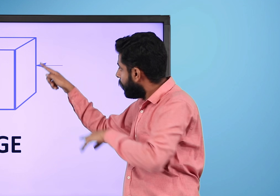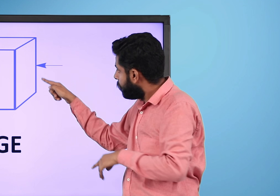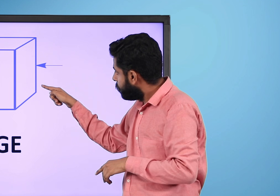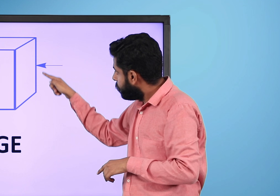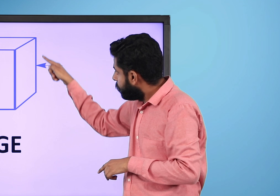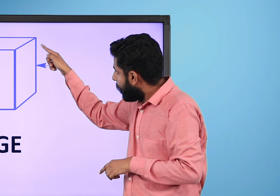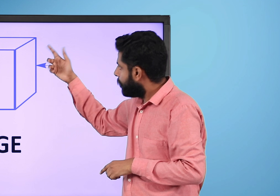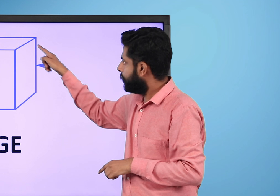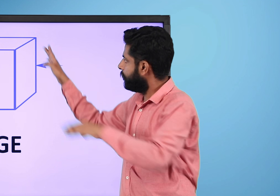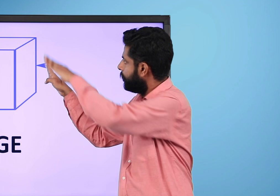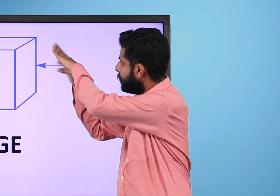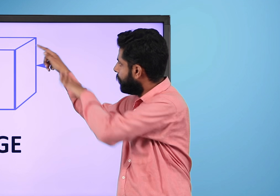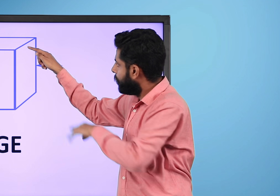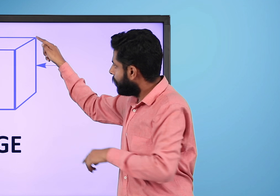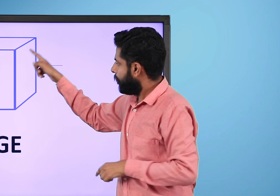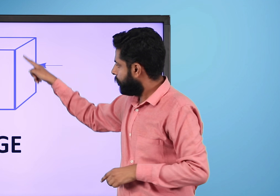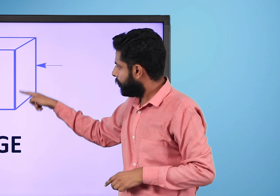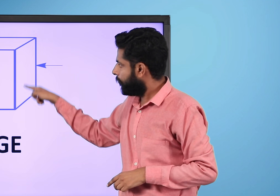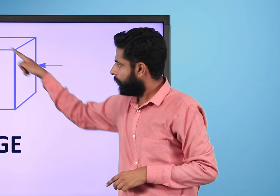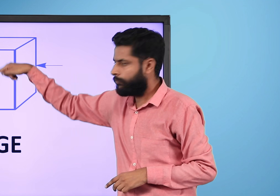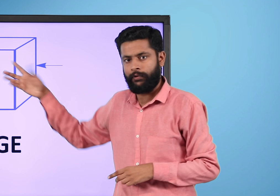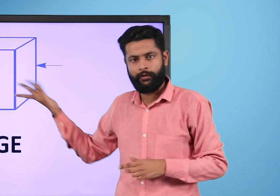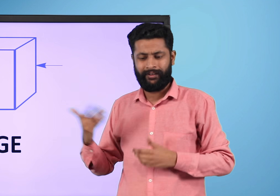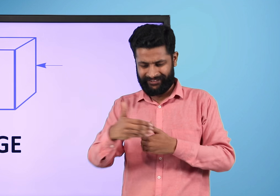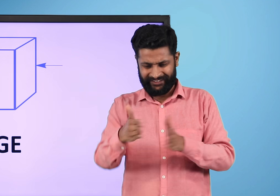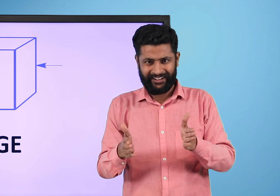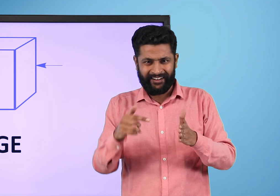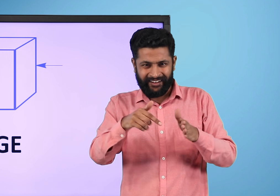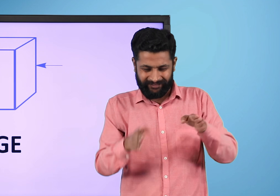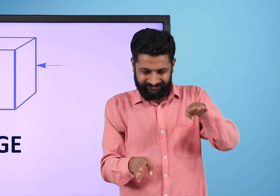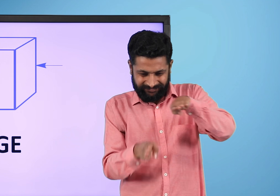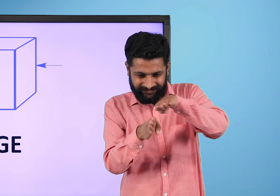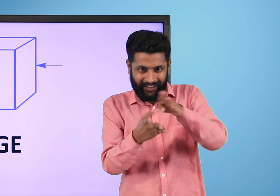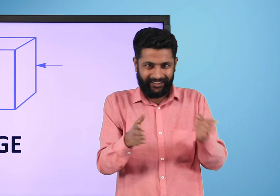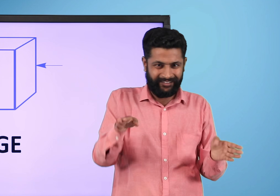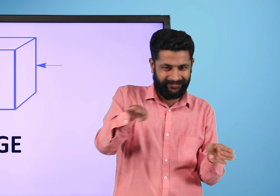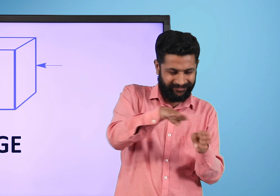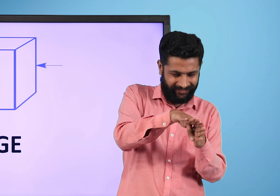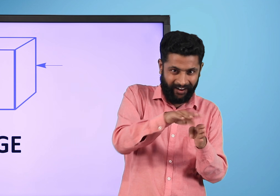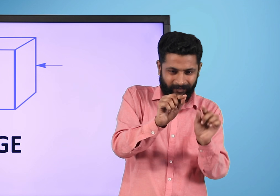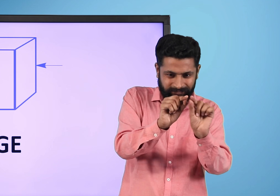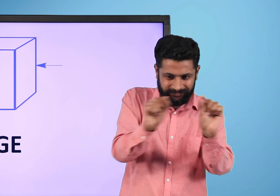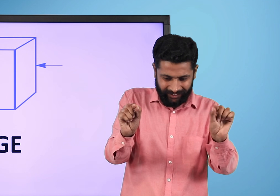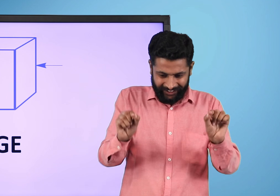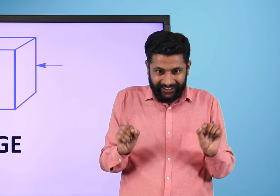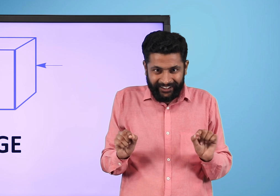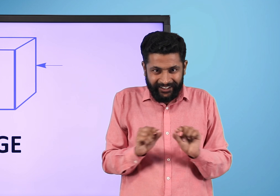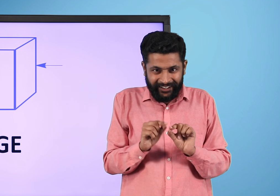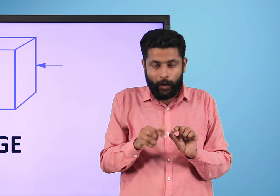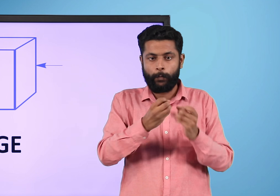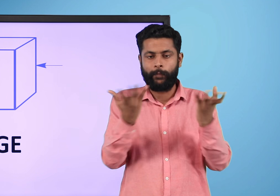For example, one face of a cube has four edges.